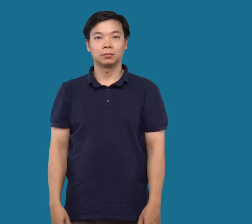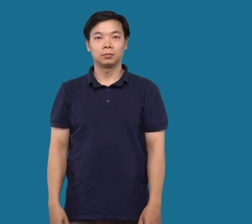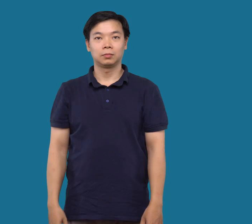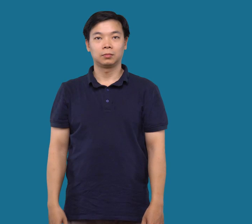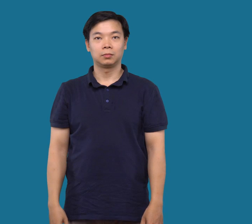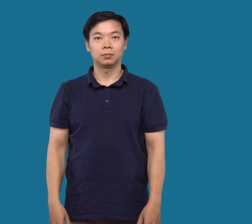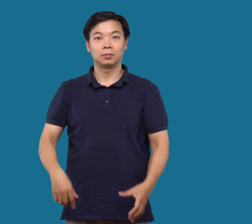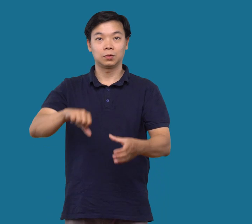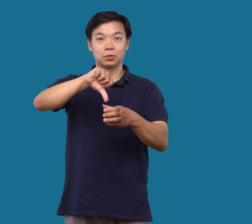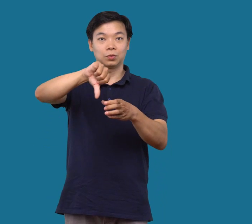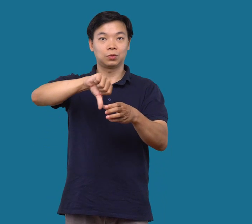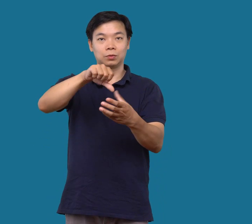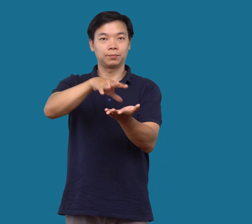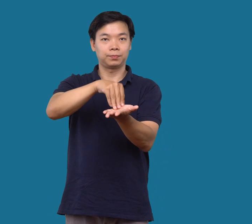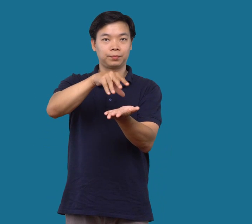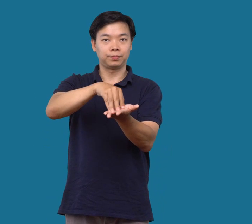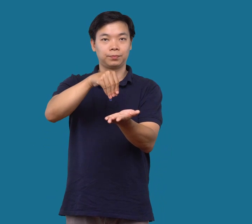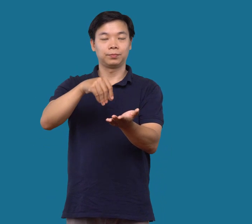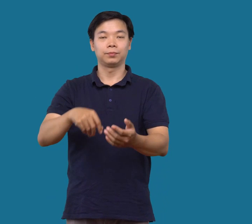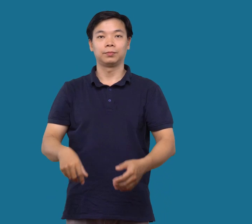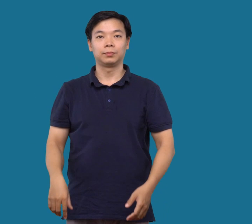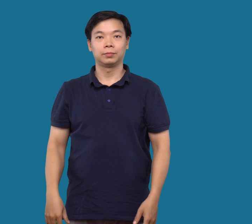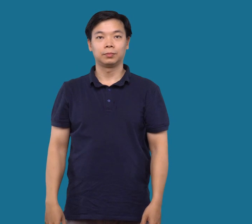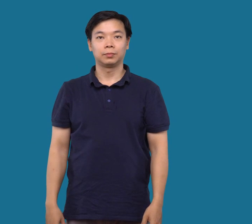sữa bột